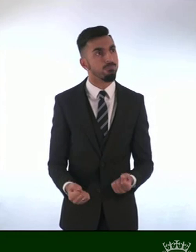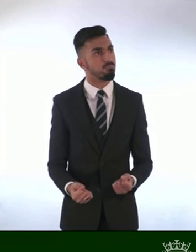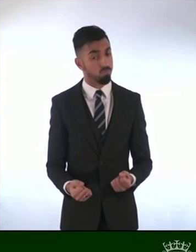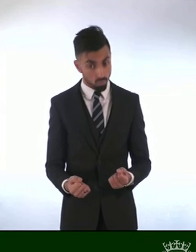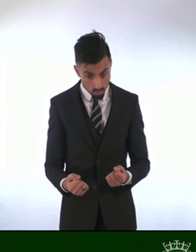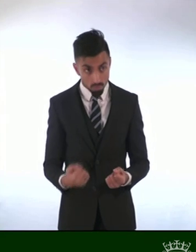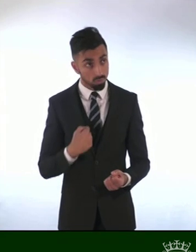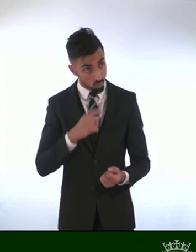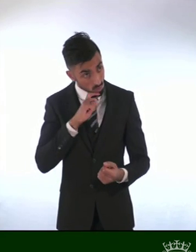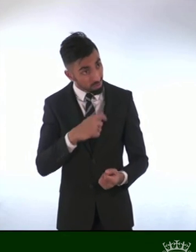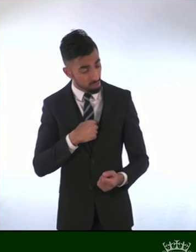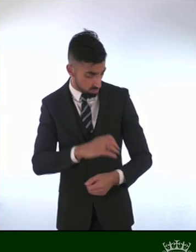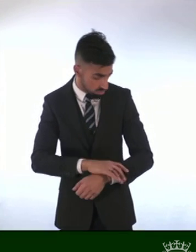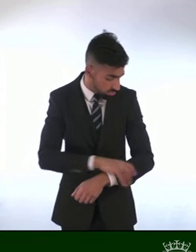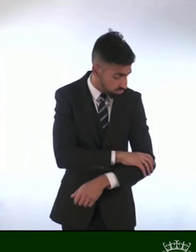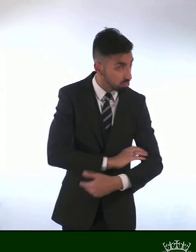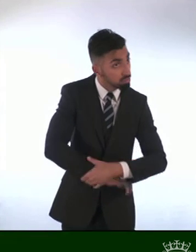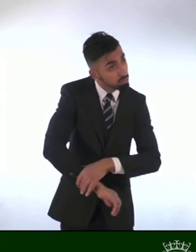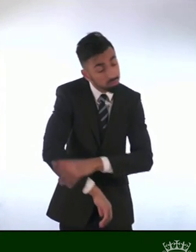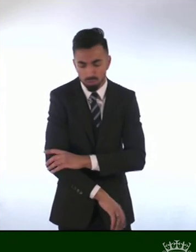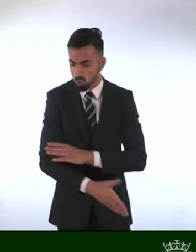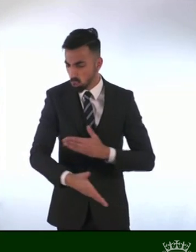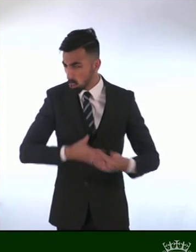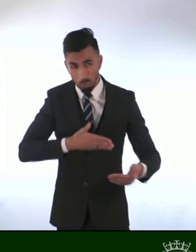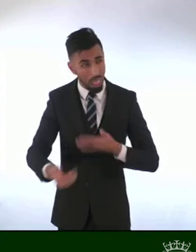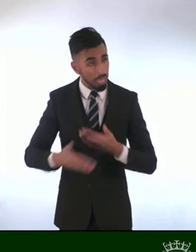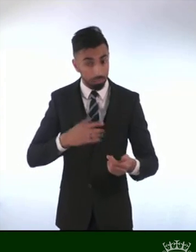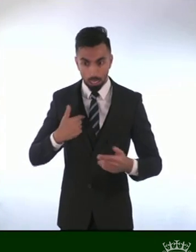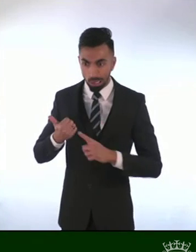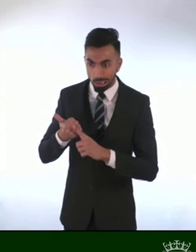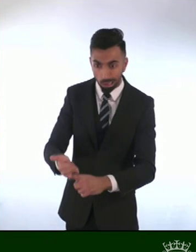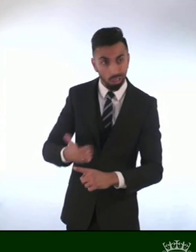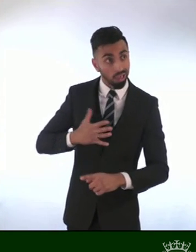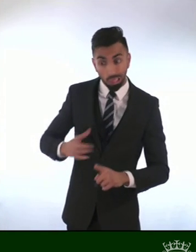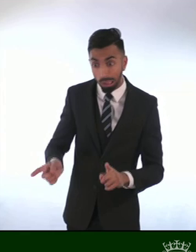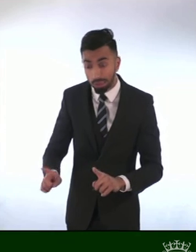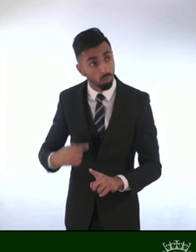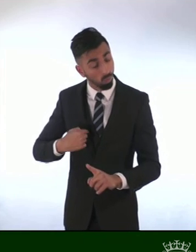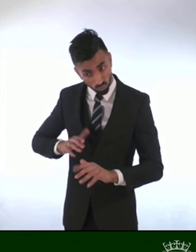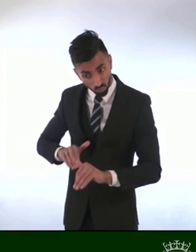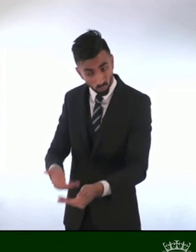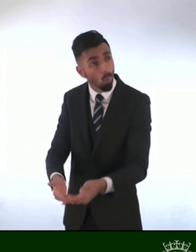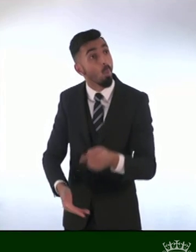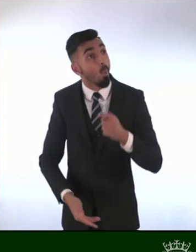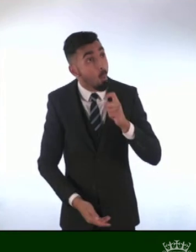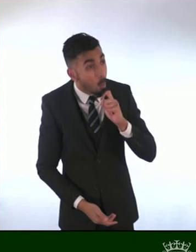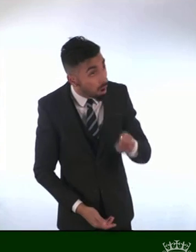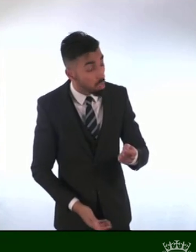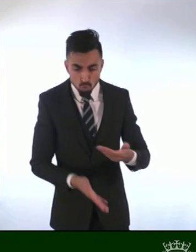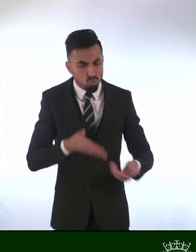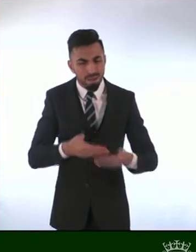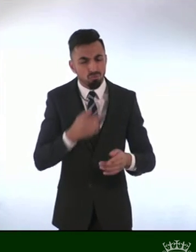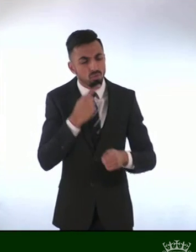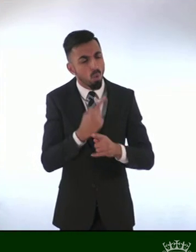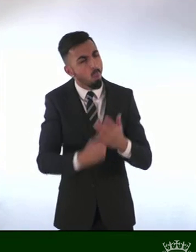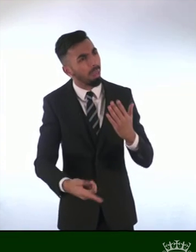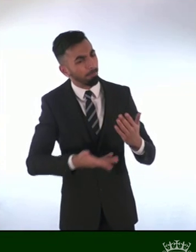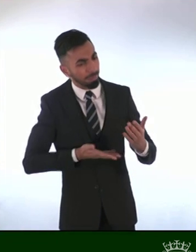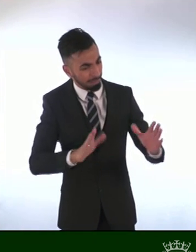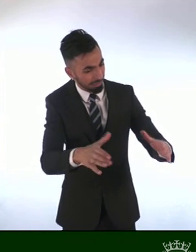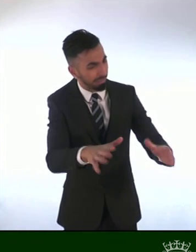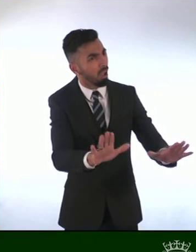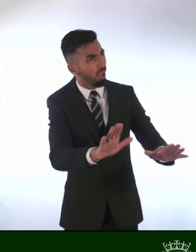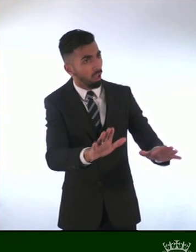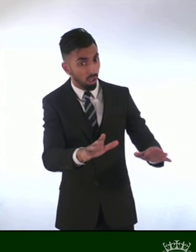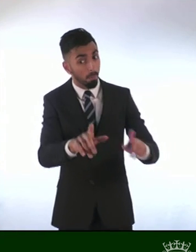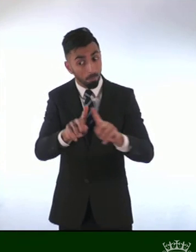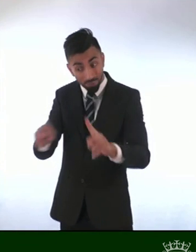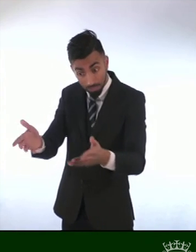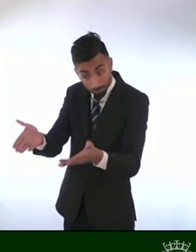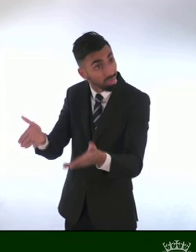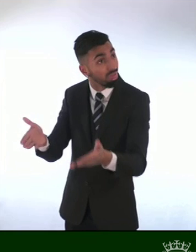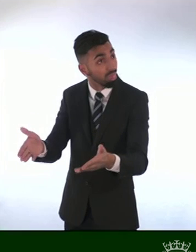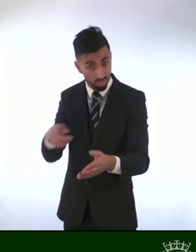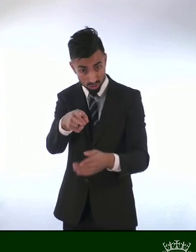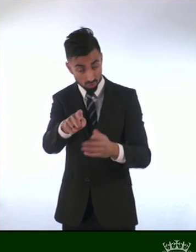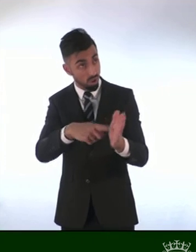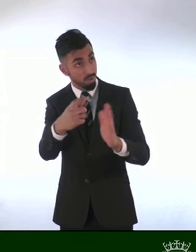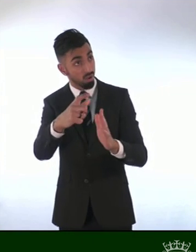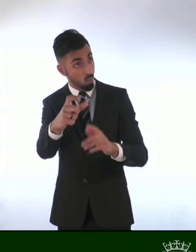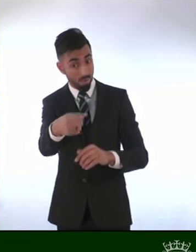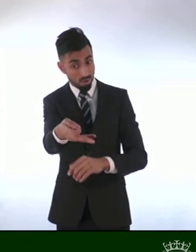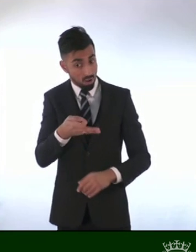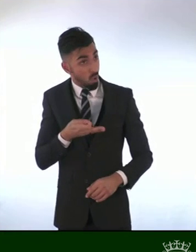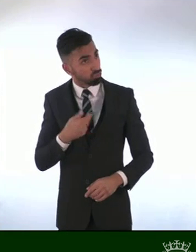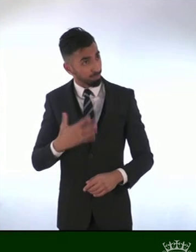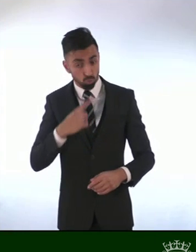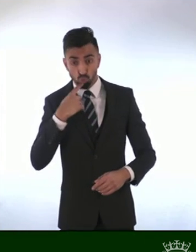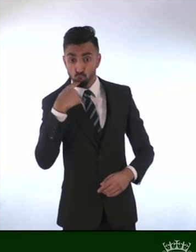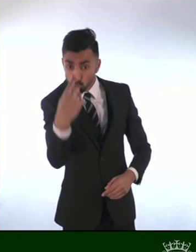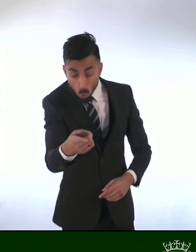We will do, as I say, whatever it takes to support business and, as I said in my earlier answer to the right honourable Gentleman the Leader of the Opposition, also to support individuals and families.